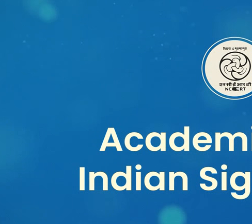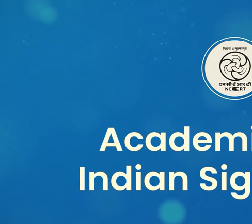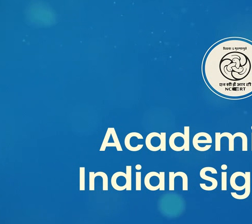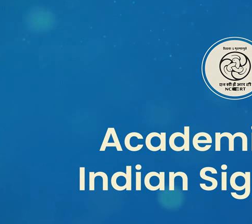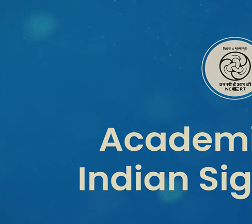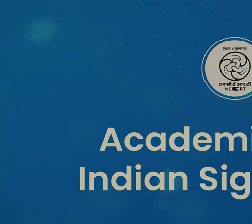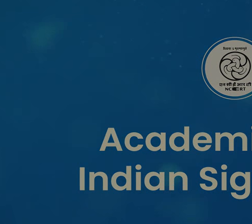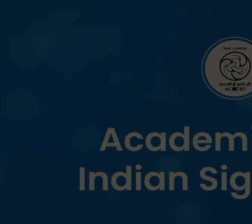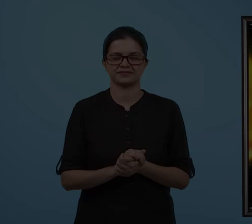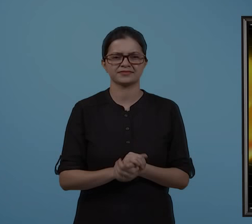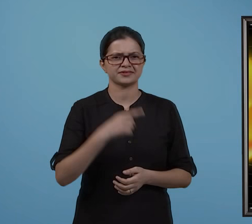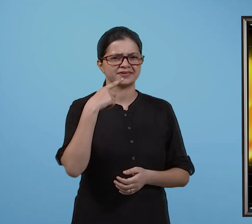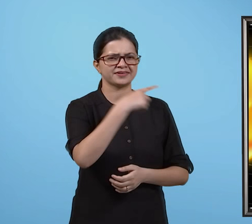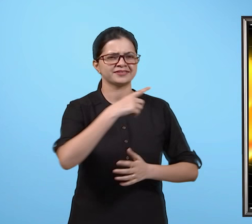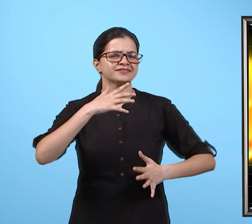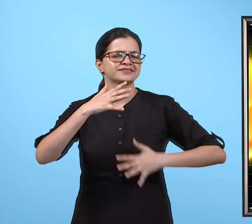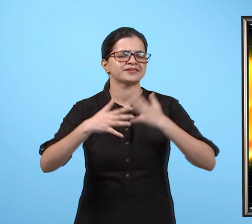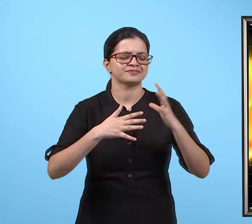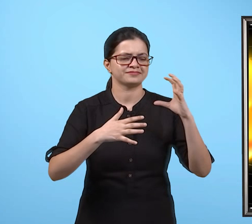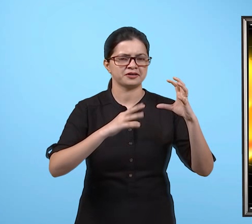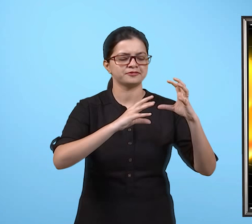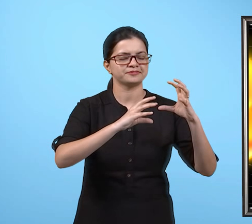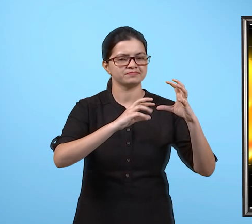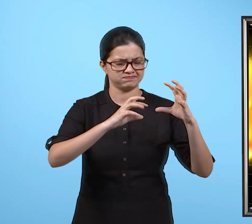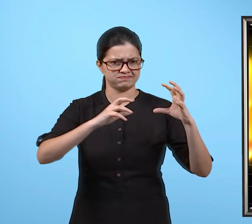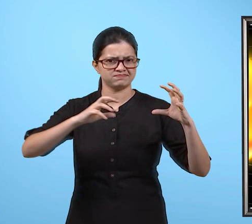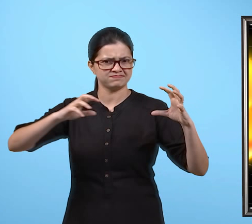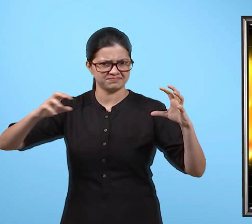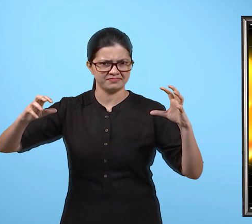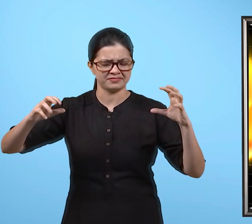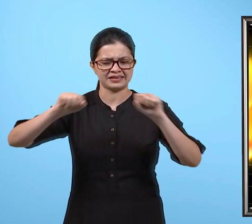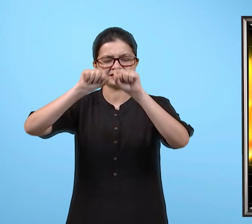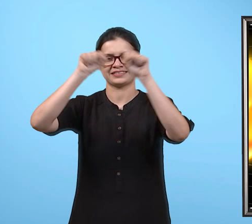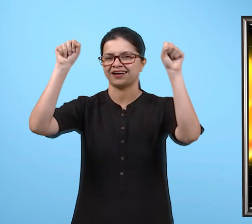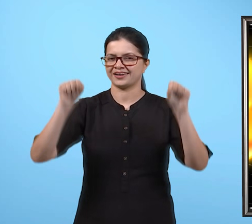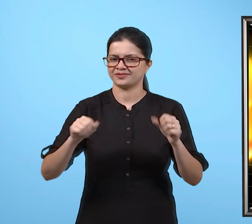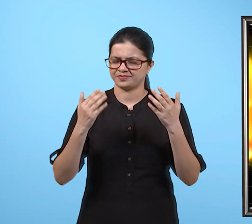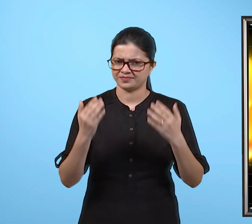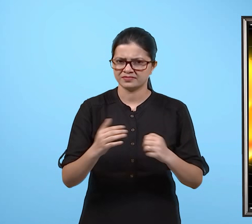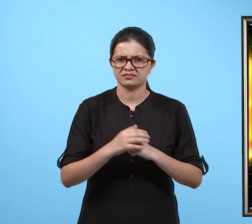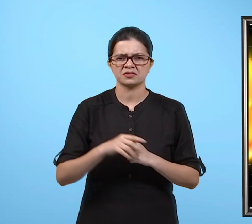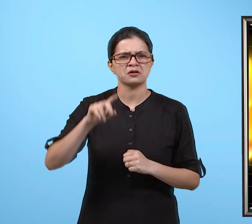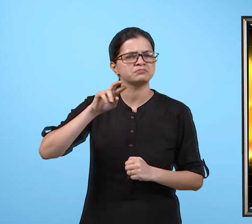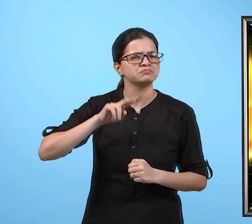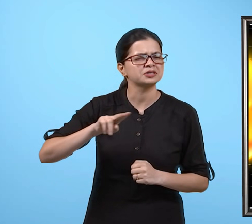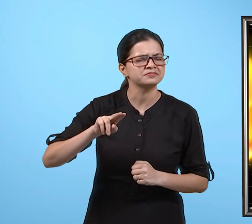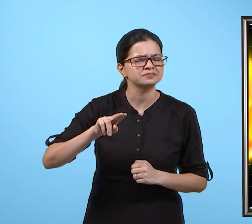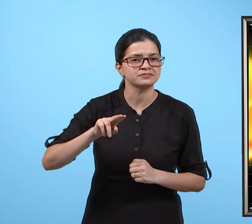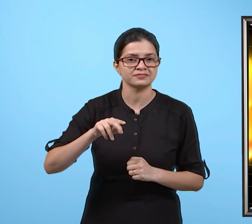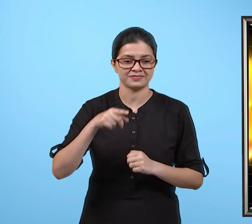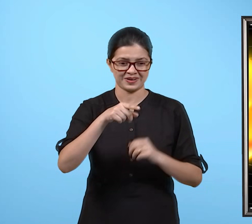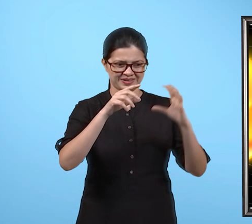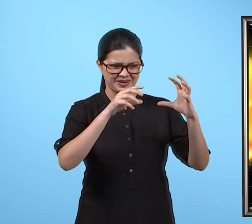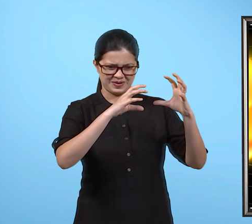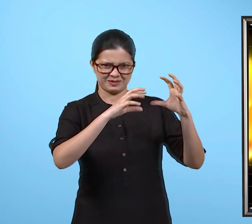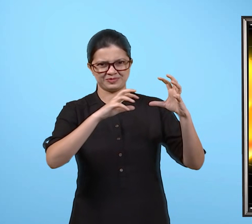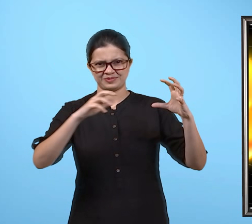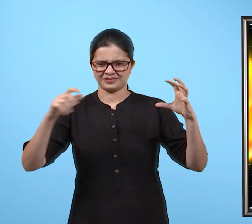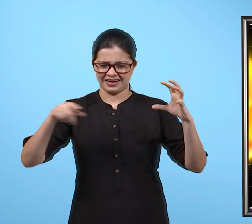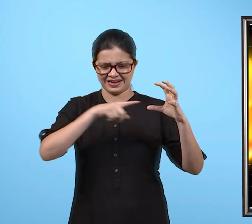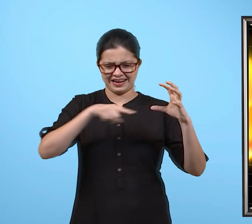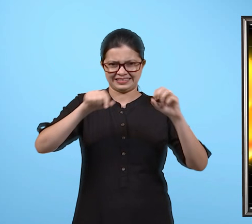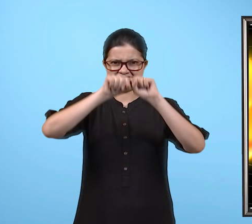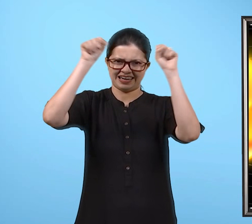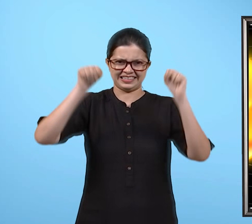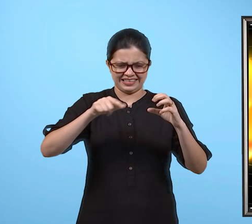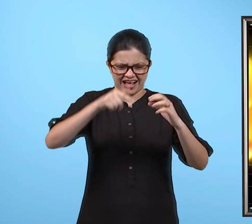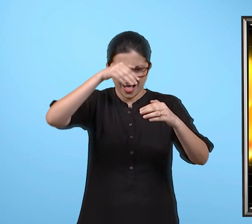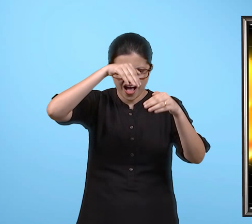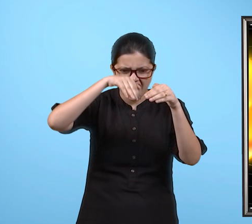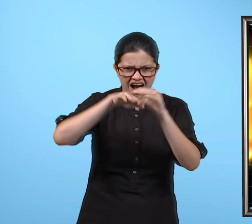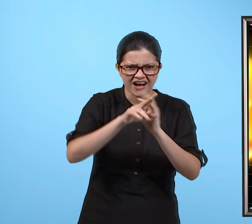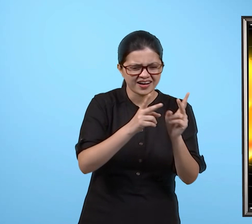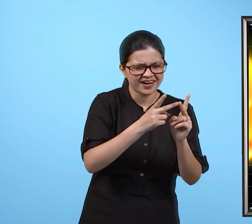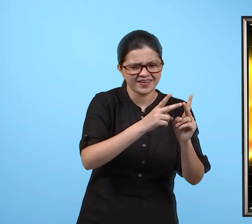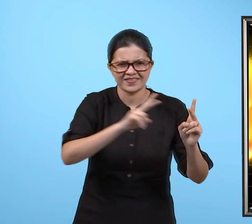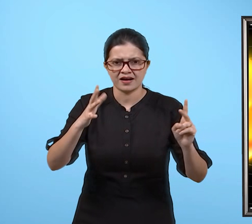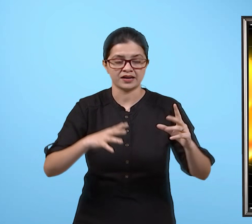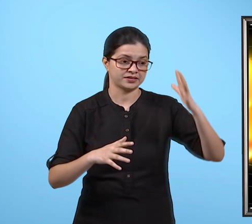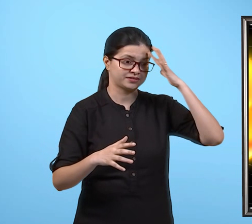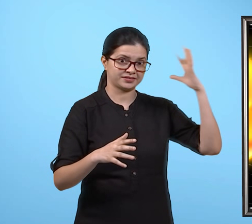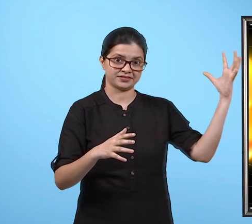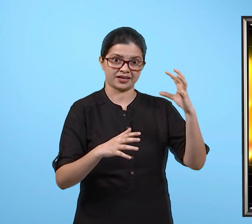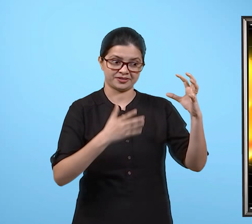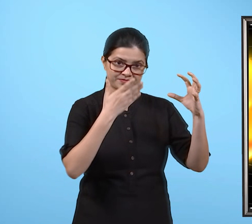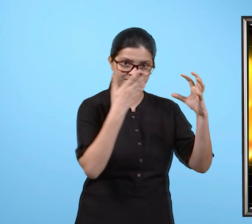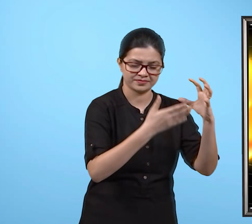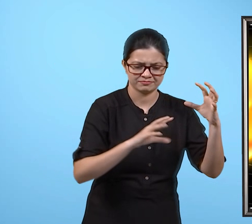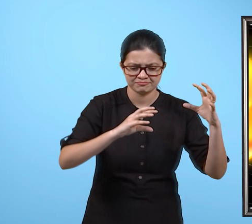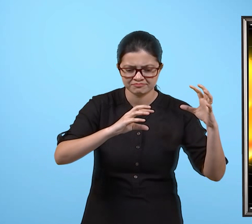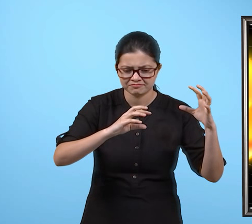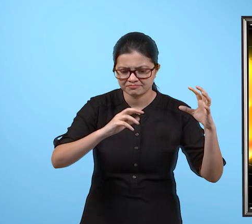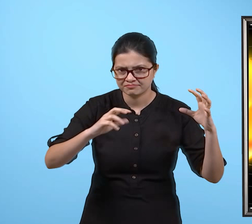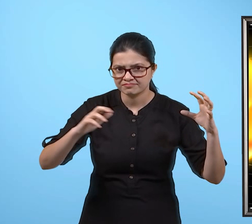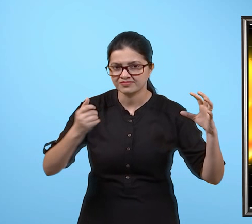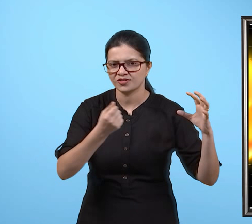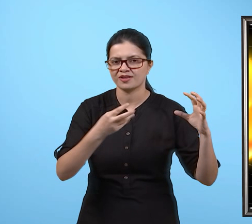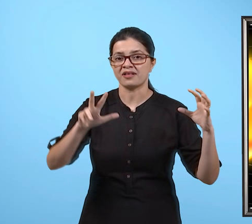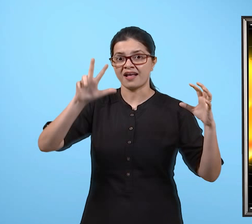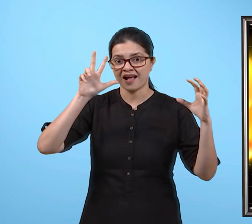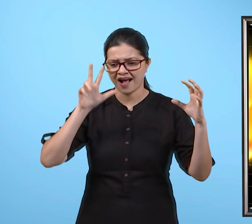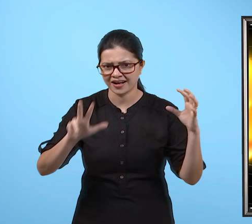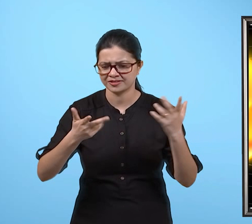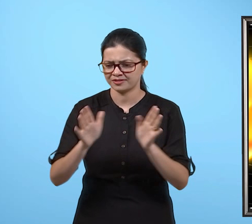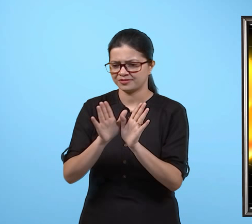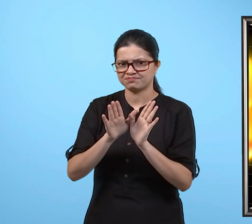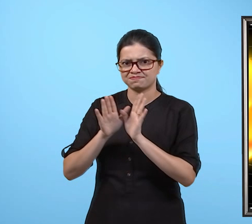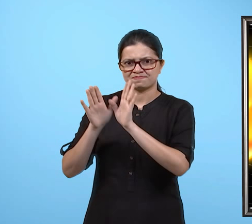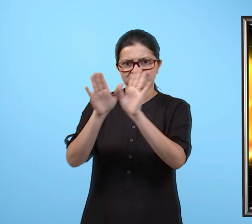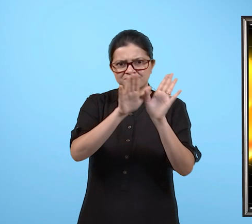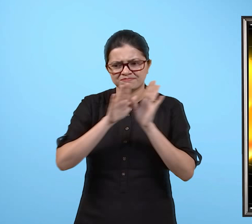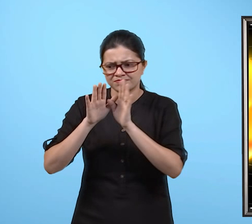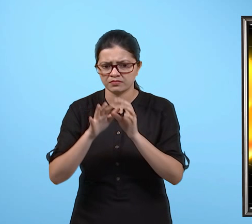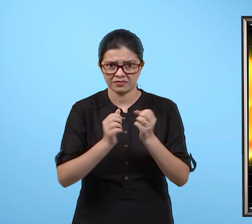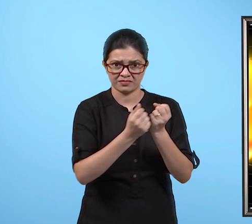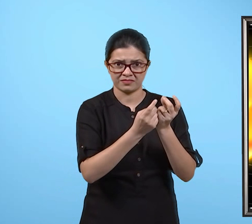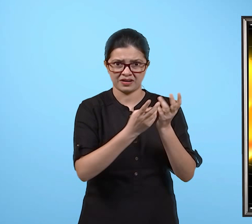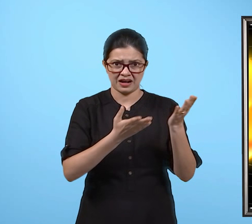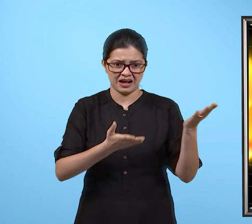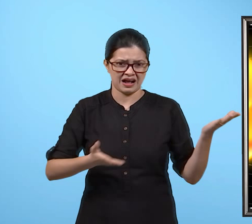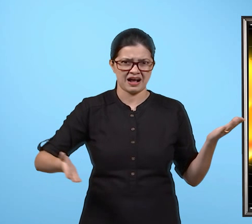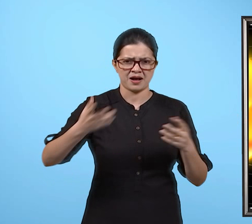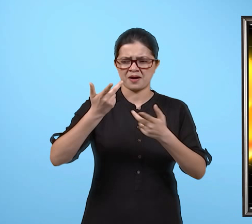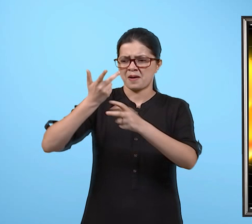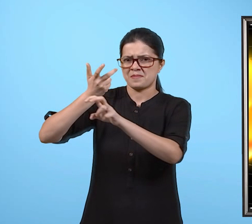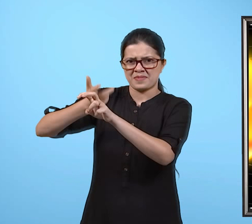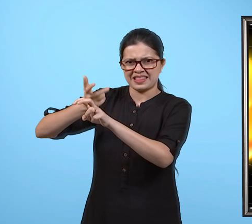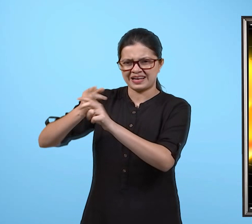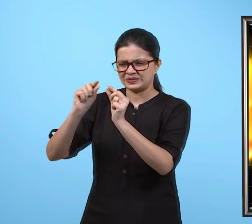Solar system This sign refers to solar system. The solar system consists of the sun, eight planets, satellites, asteroids